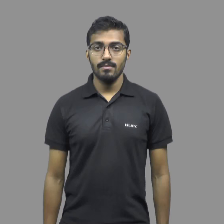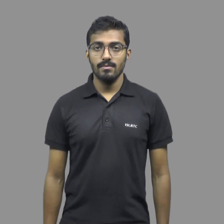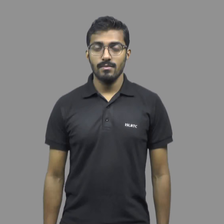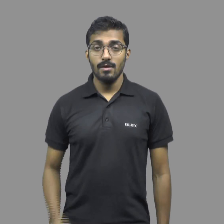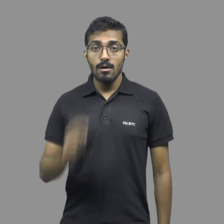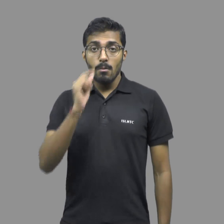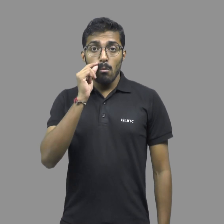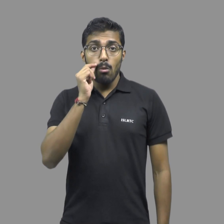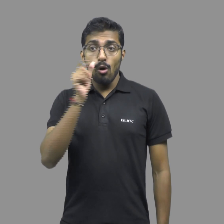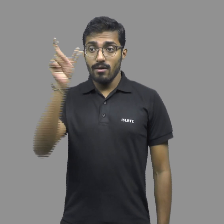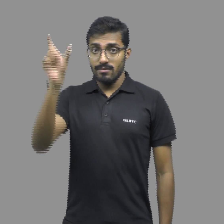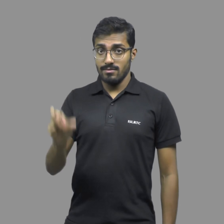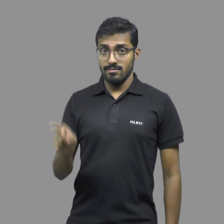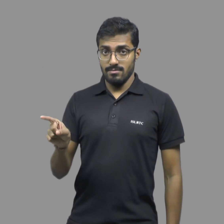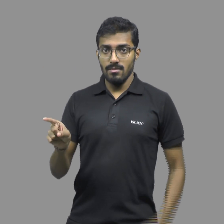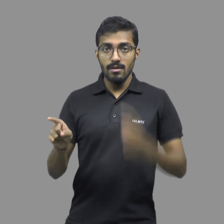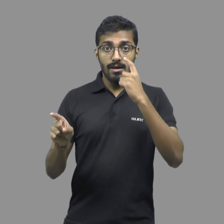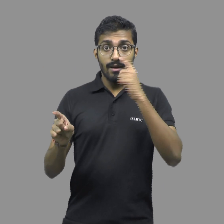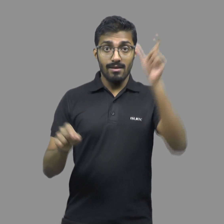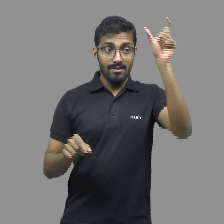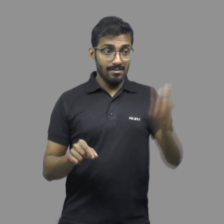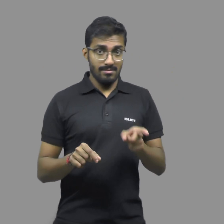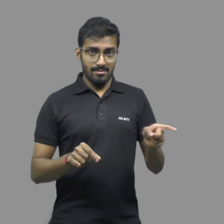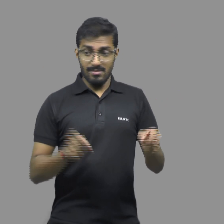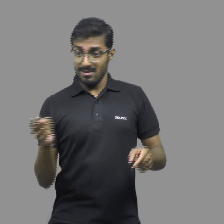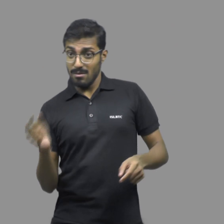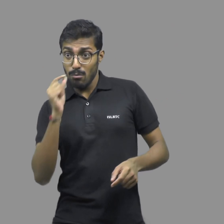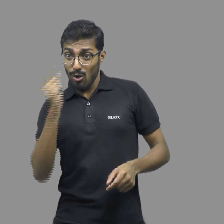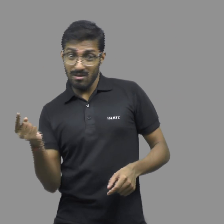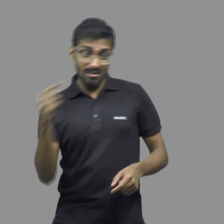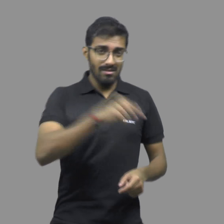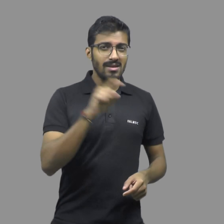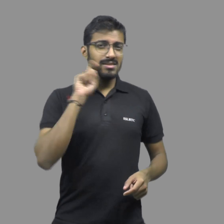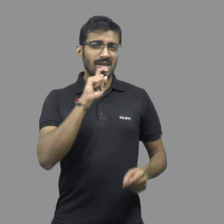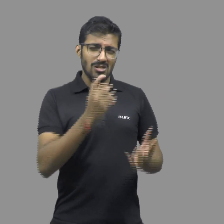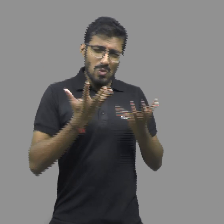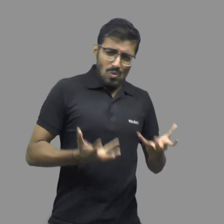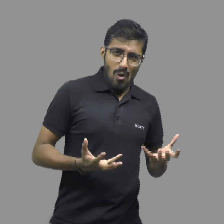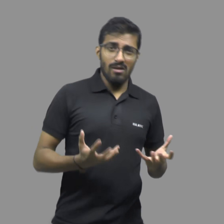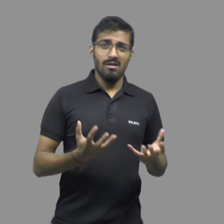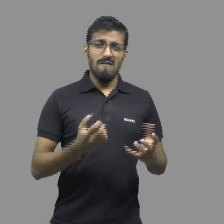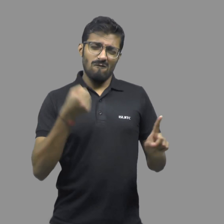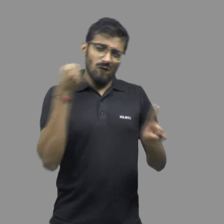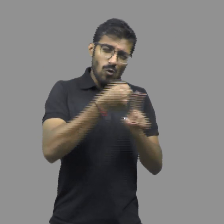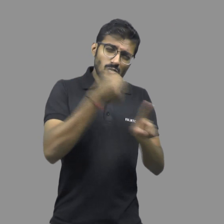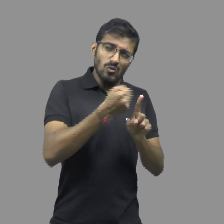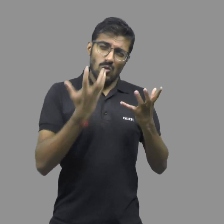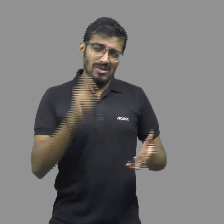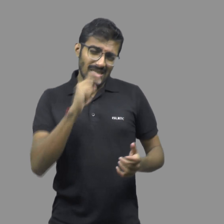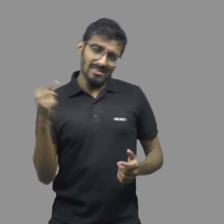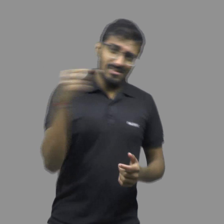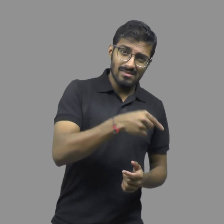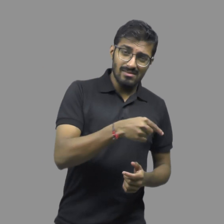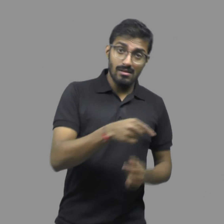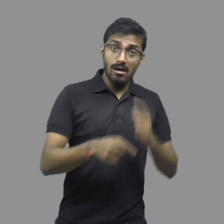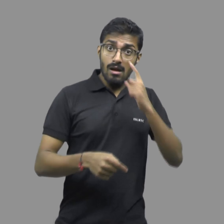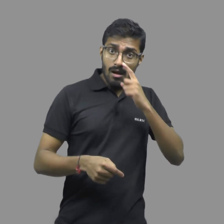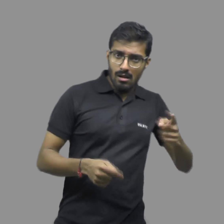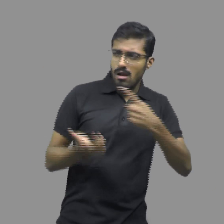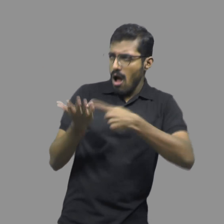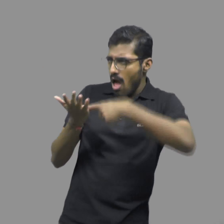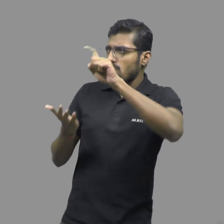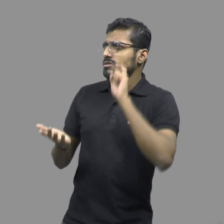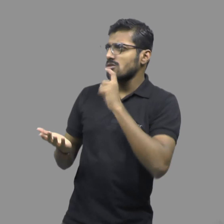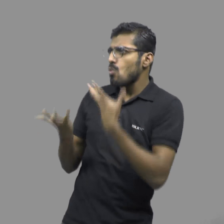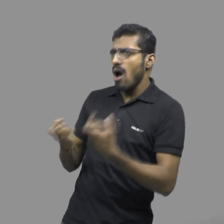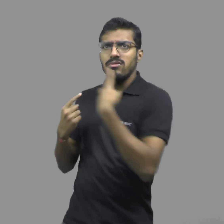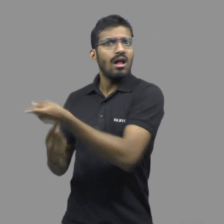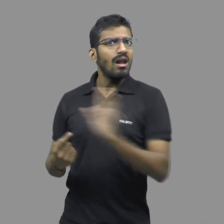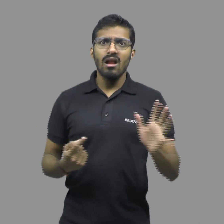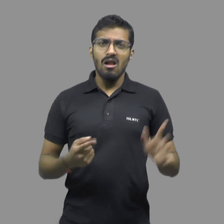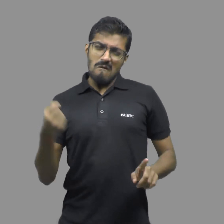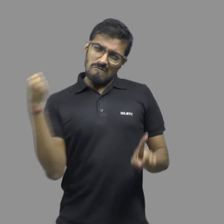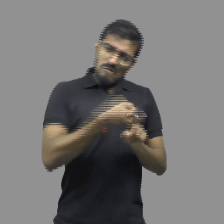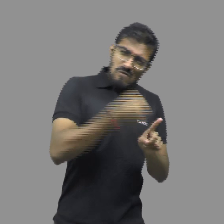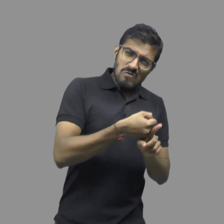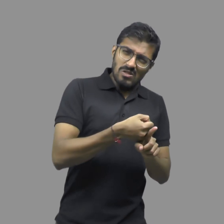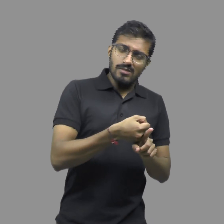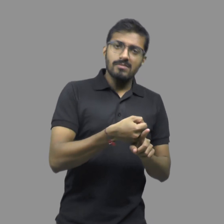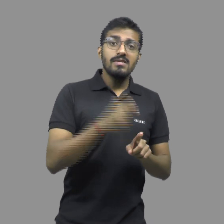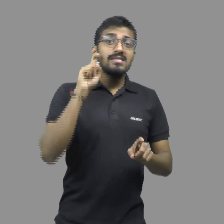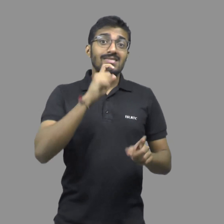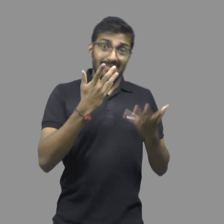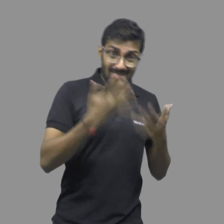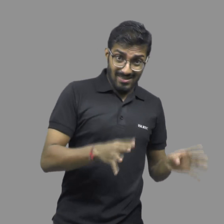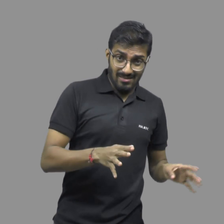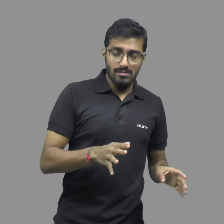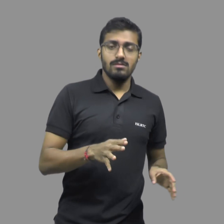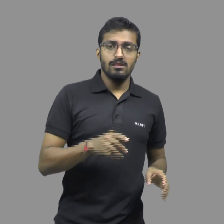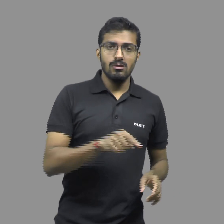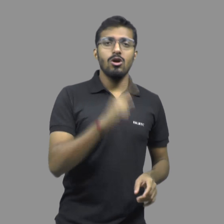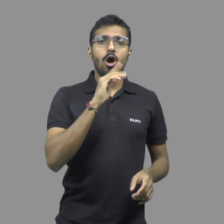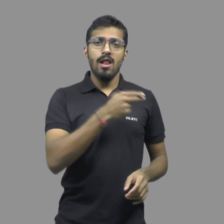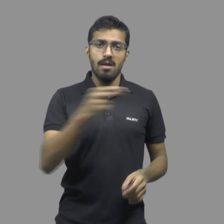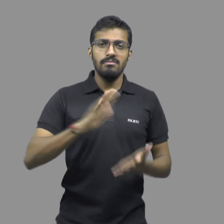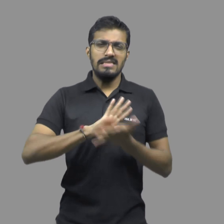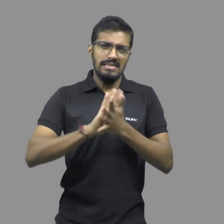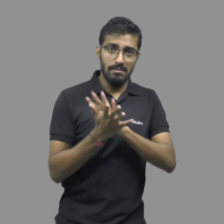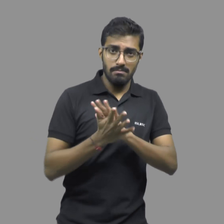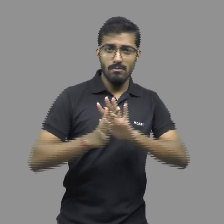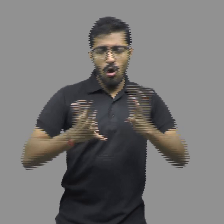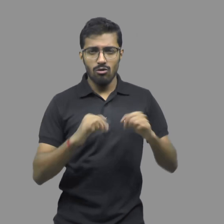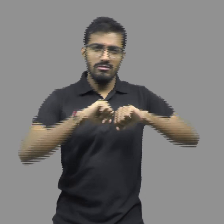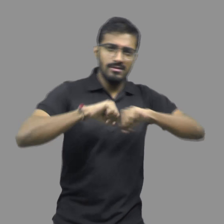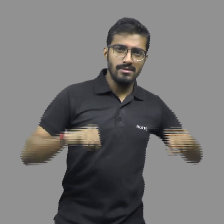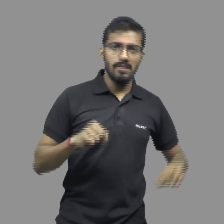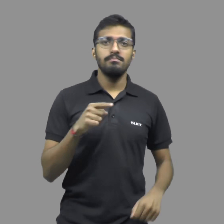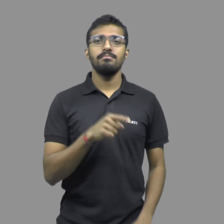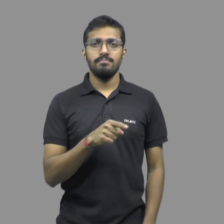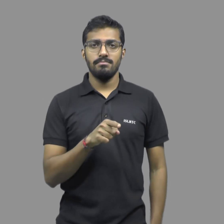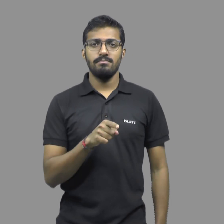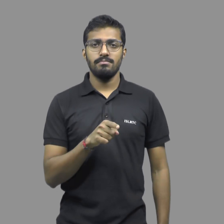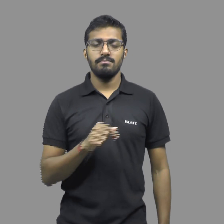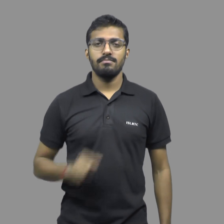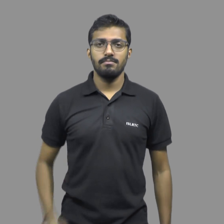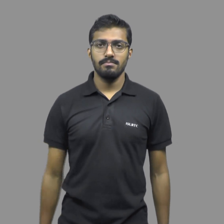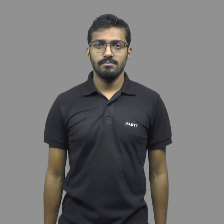Rape